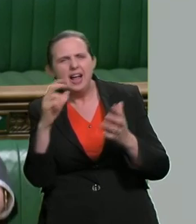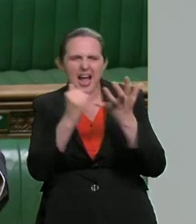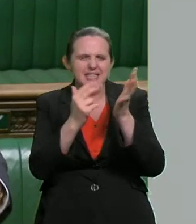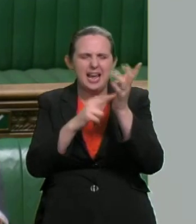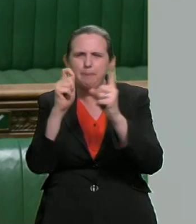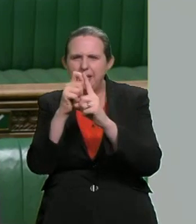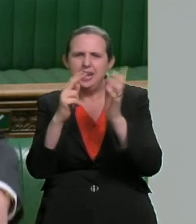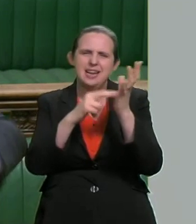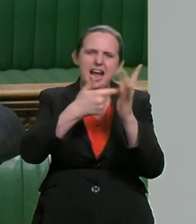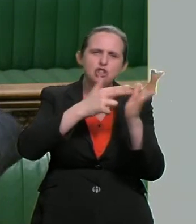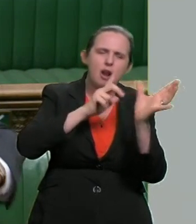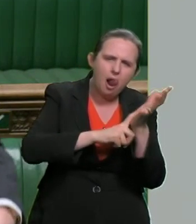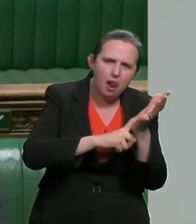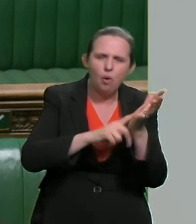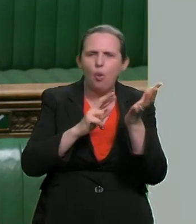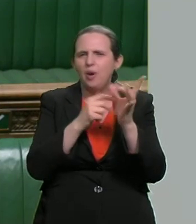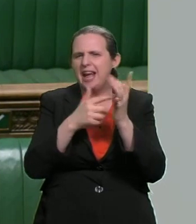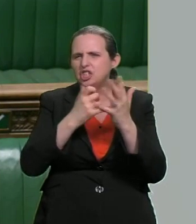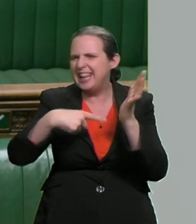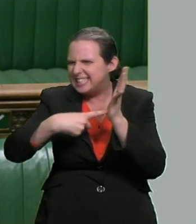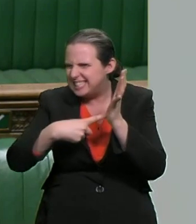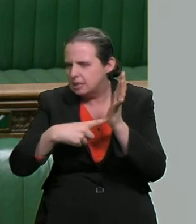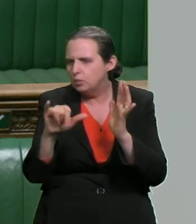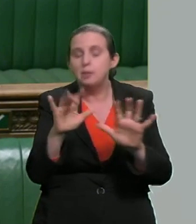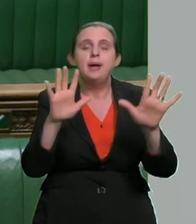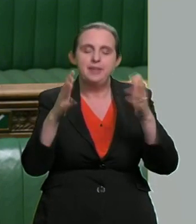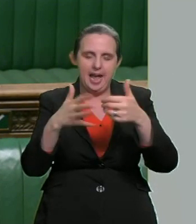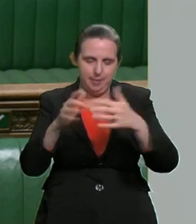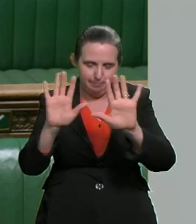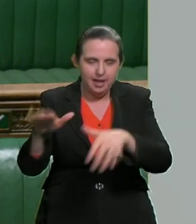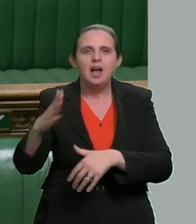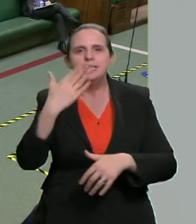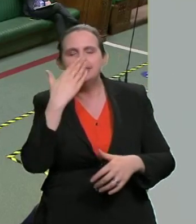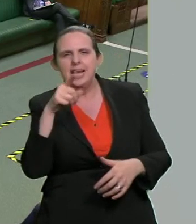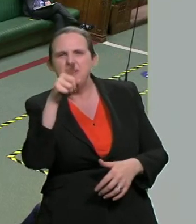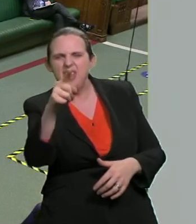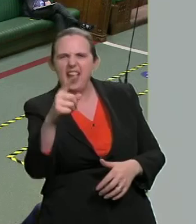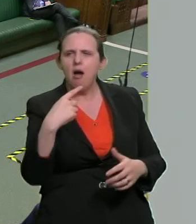However, I think they are trying to claim that they pioneered the living wage.